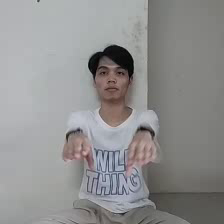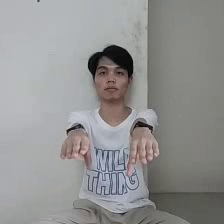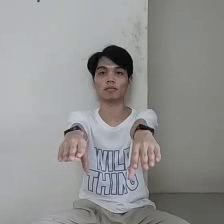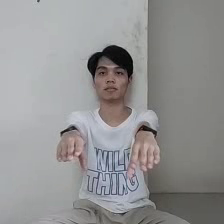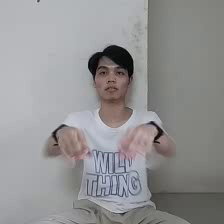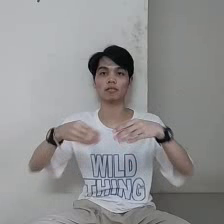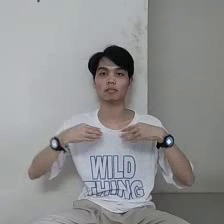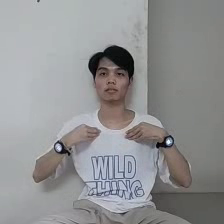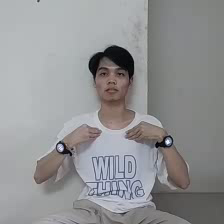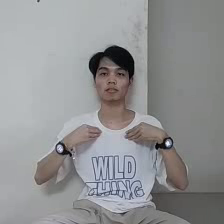Chấp nhận